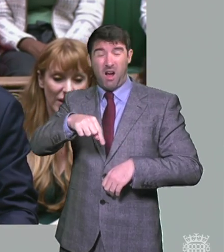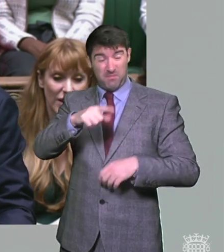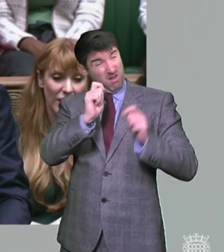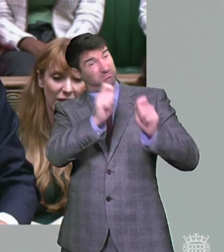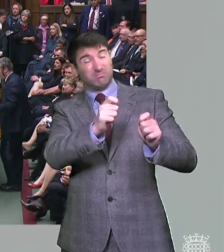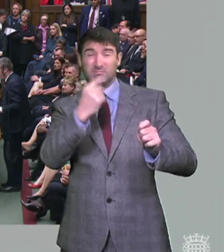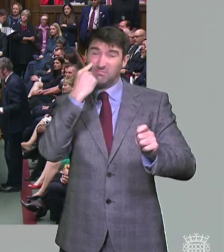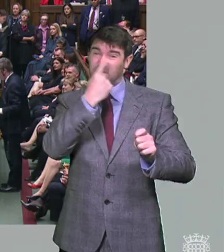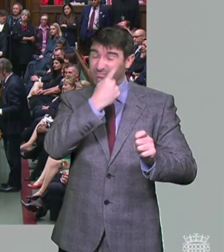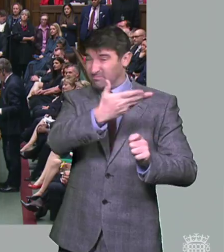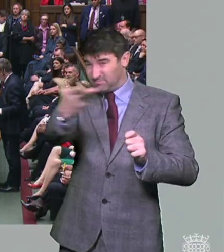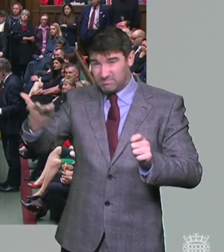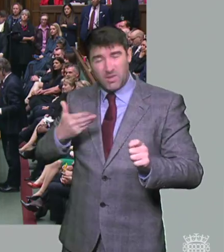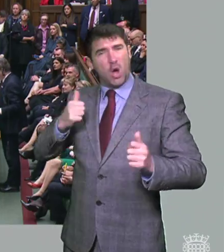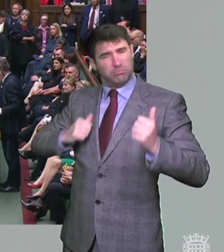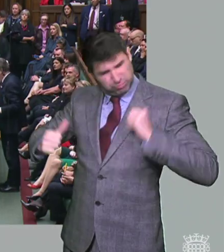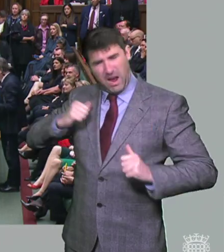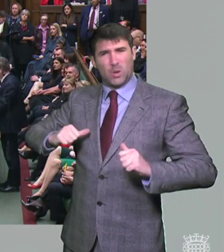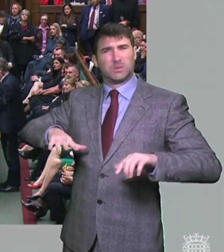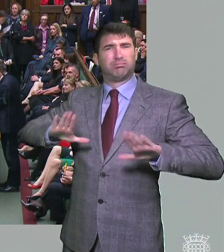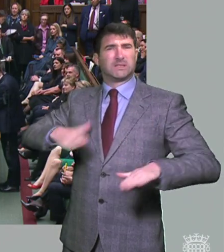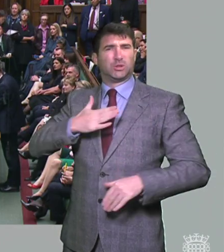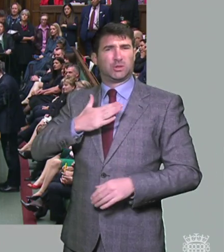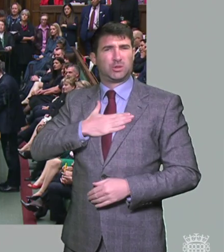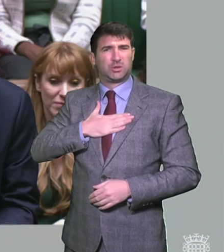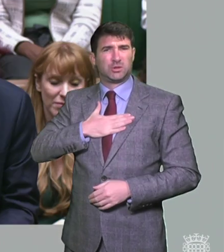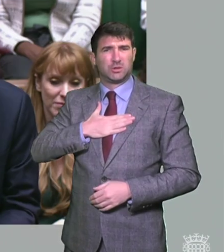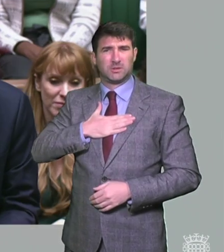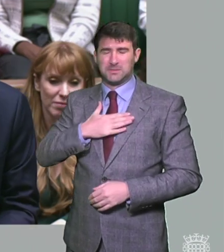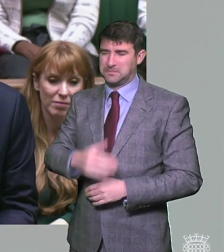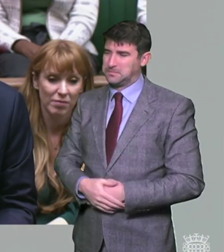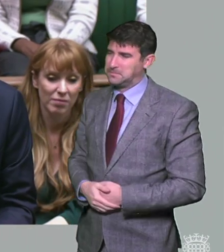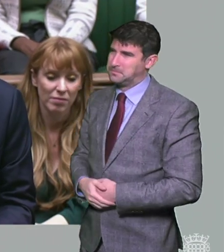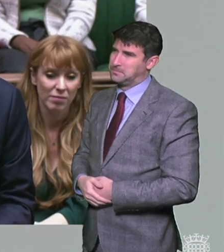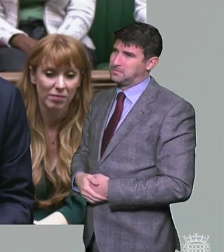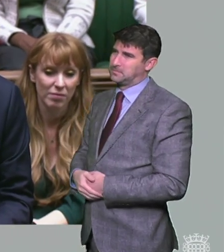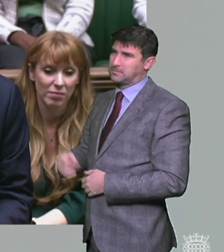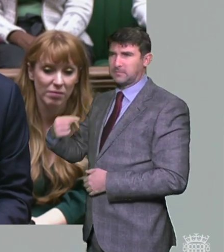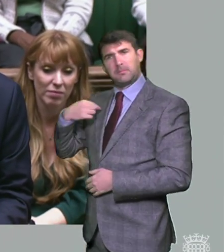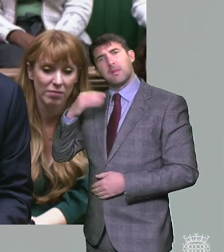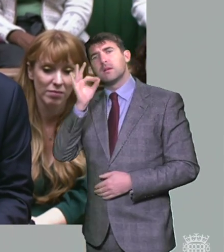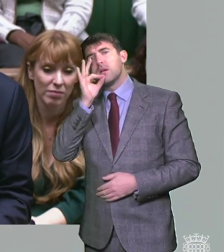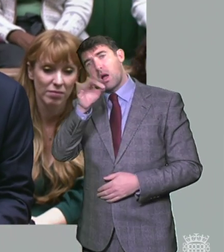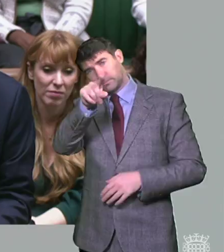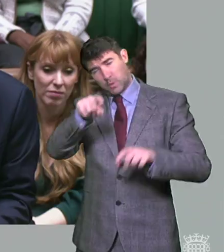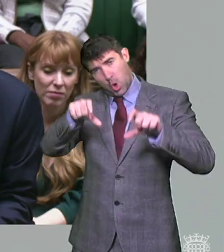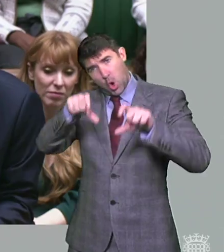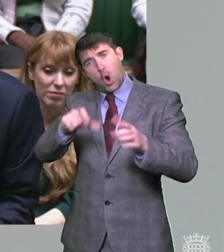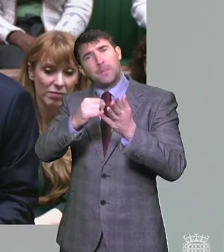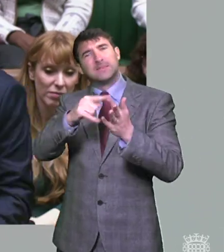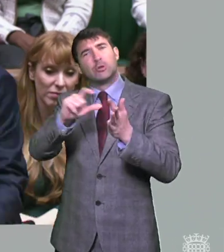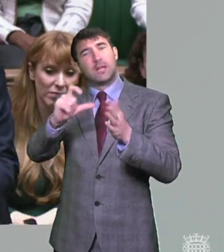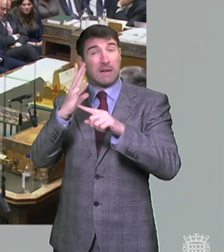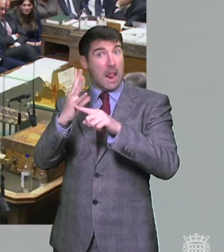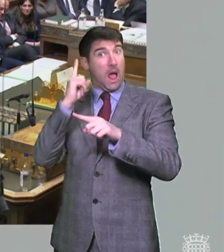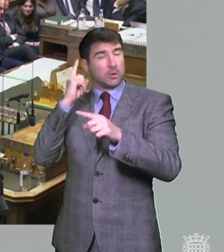Was the Prime Minister’s Home Secretary right to resign last week for a breach of security?